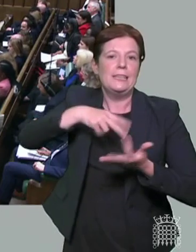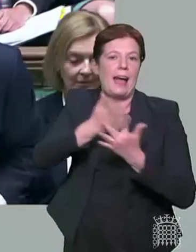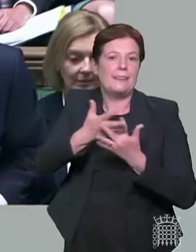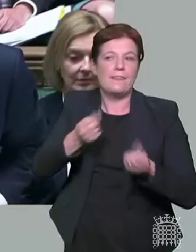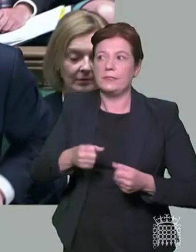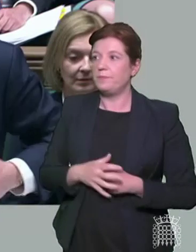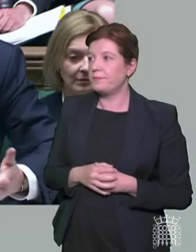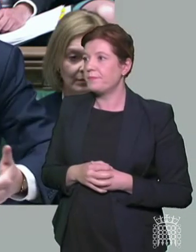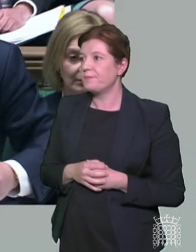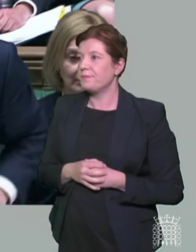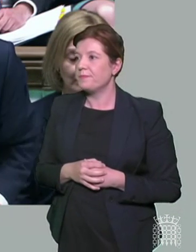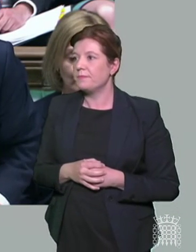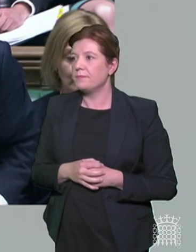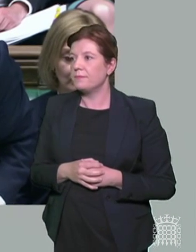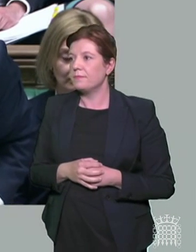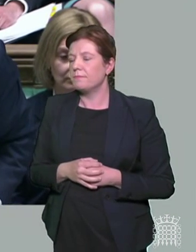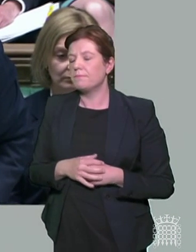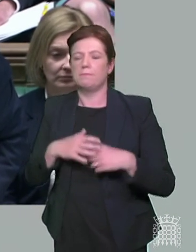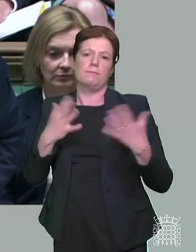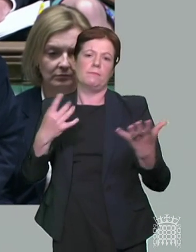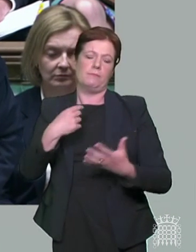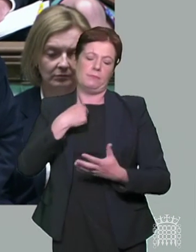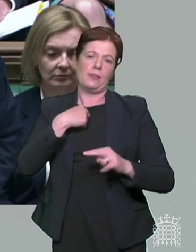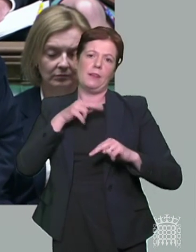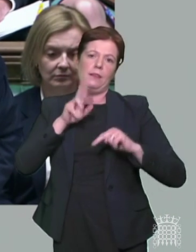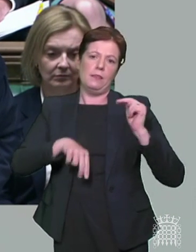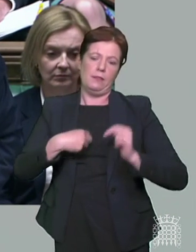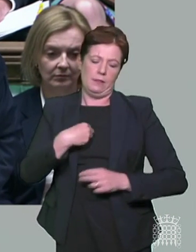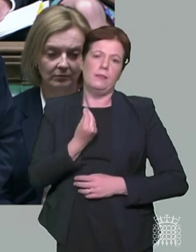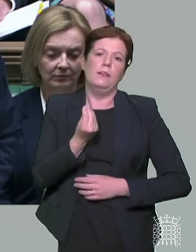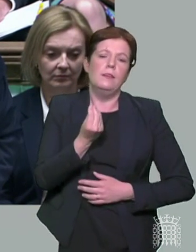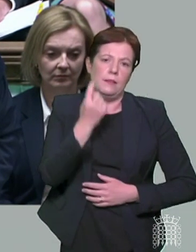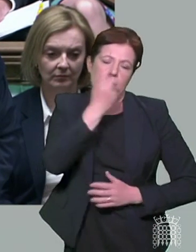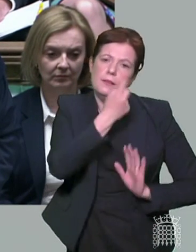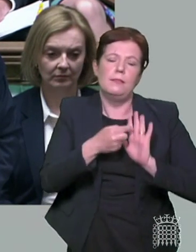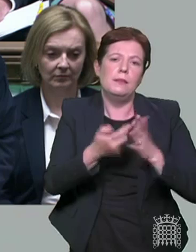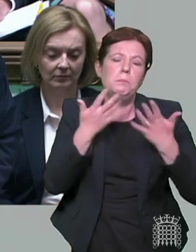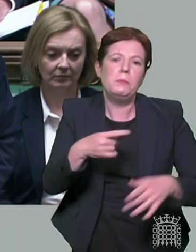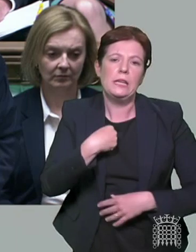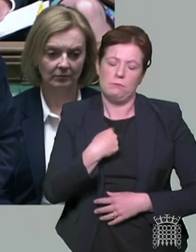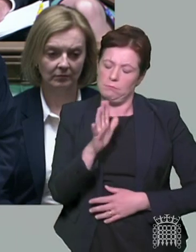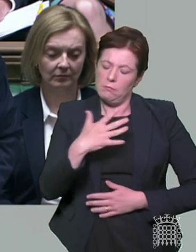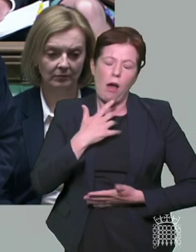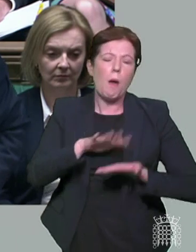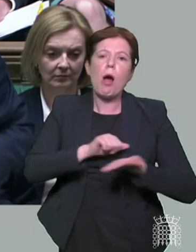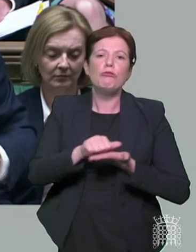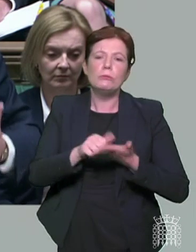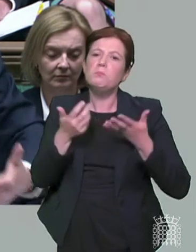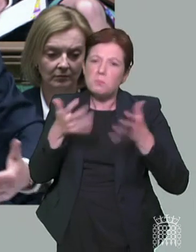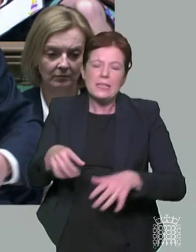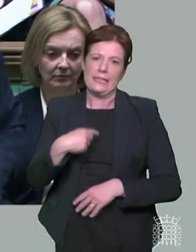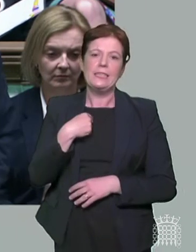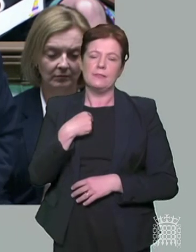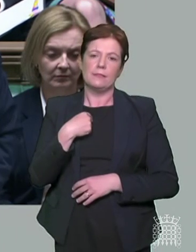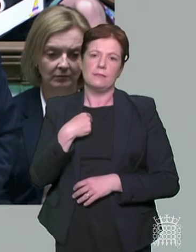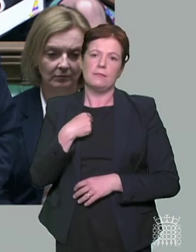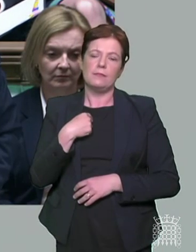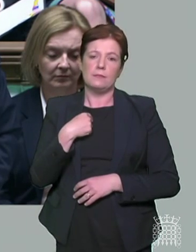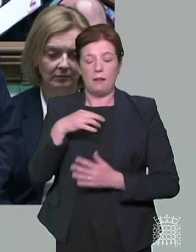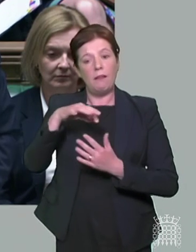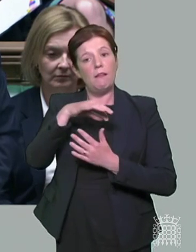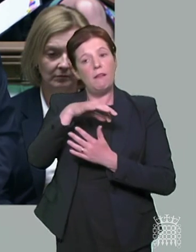On my own fixed penalty notice, I have been transparent with the House—and will be—and I have apologised.